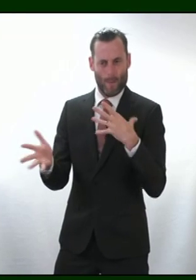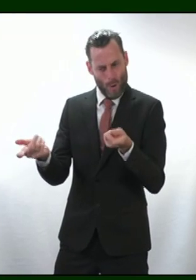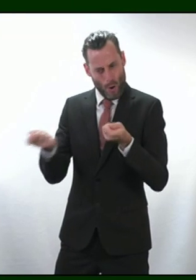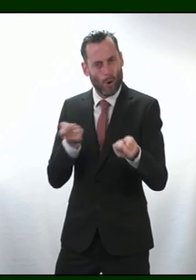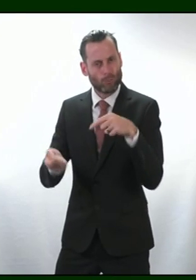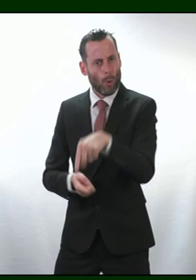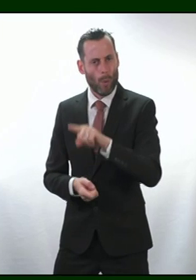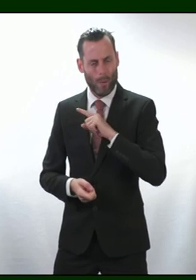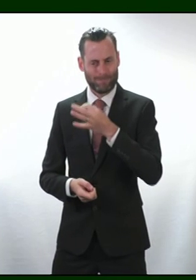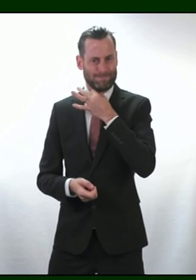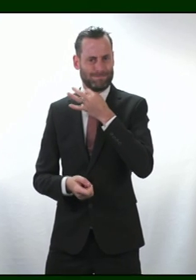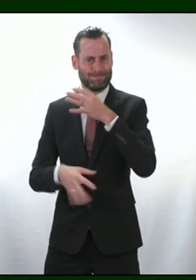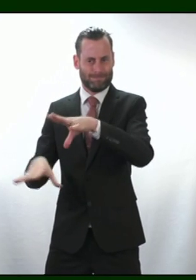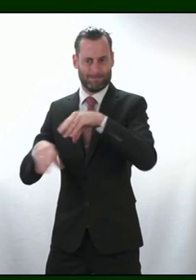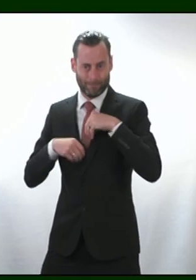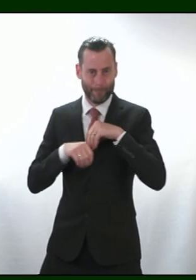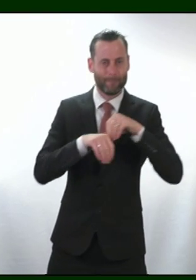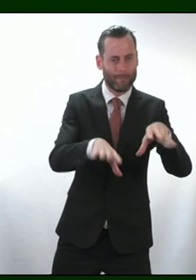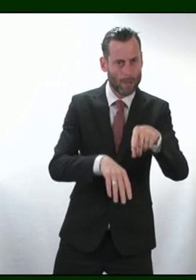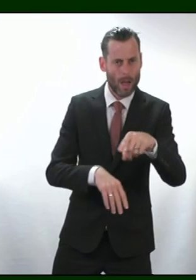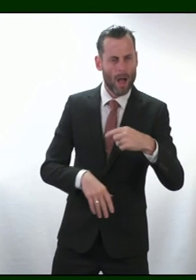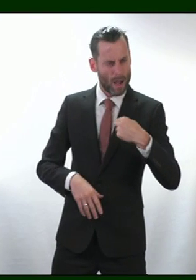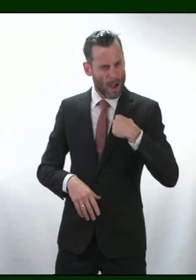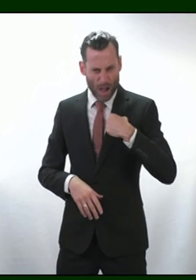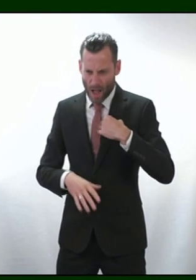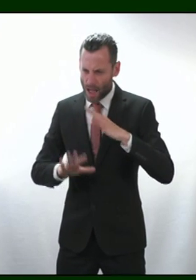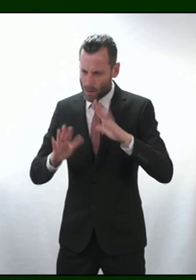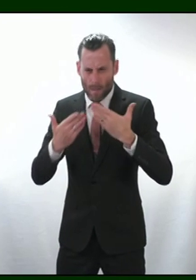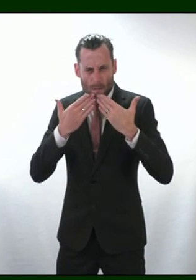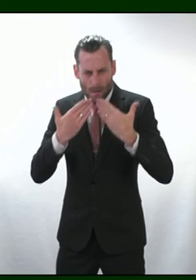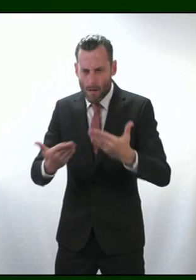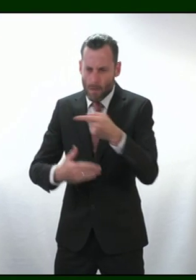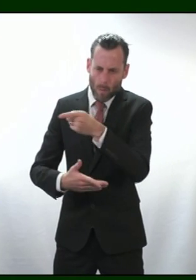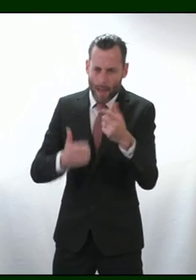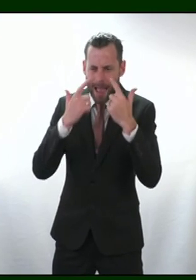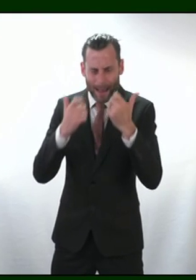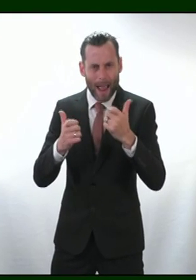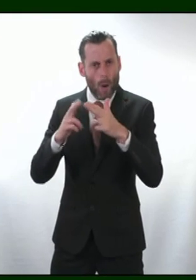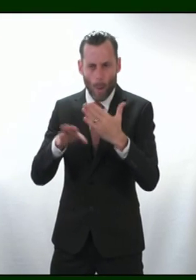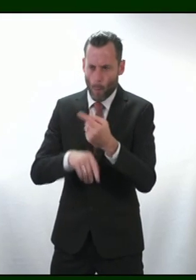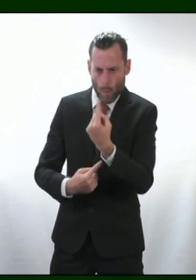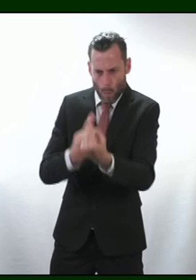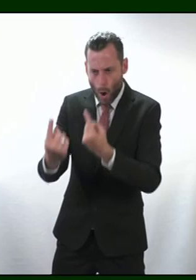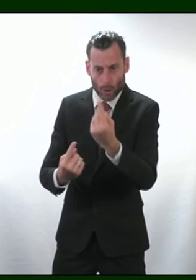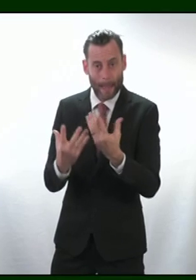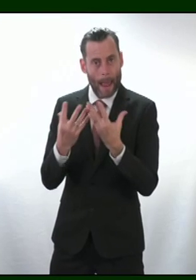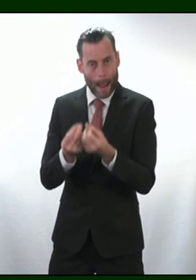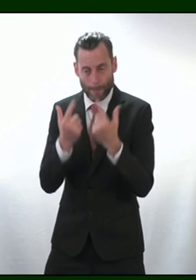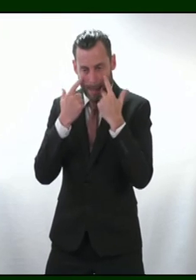I pay tribute to all the care home workers in this country for what they have done to help us bring down the disease.